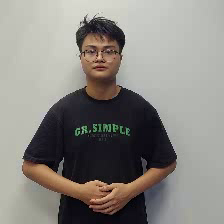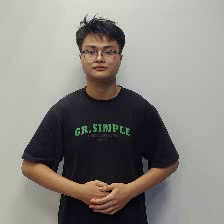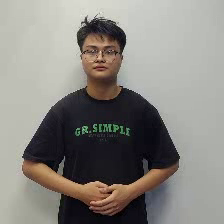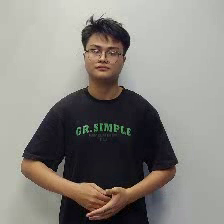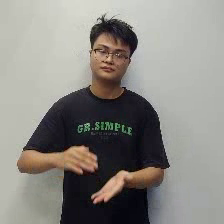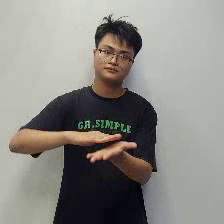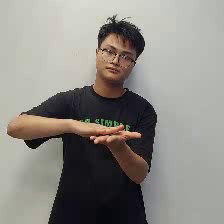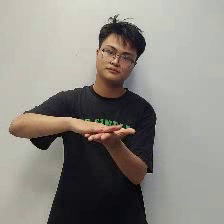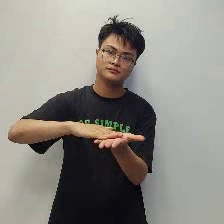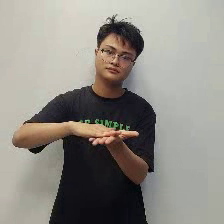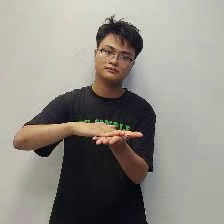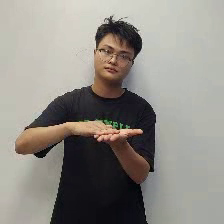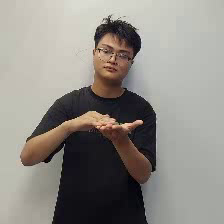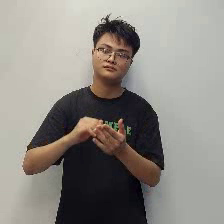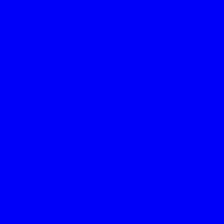Xin lỗi